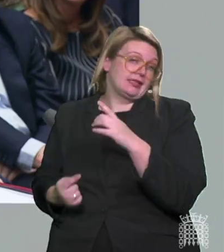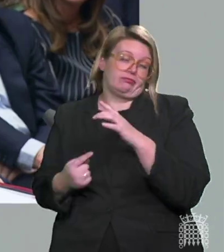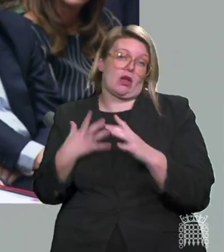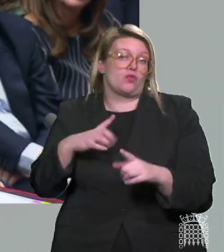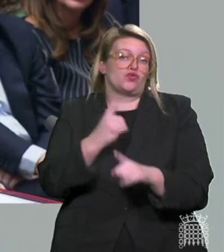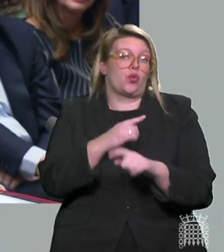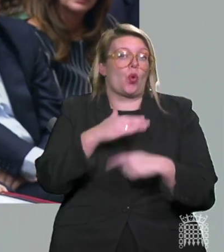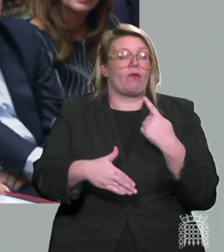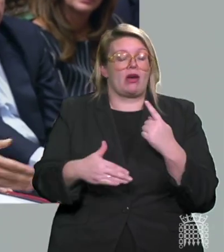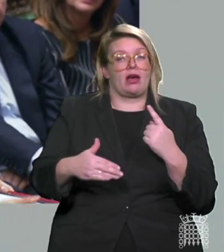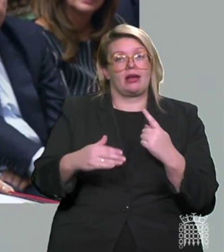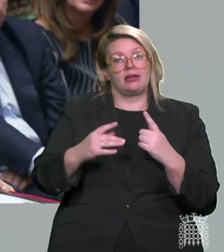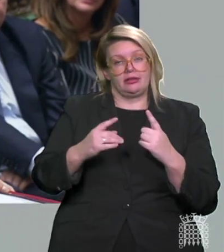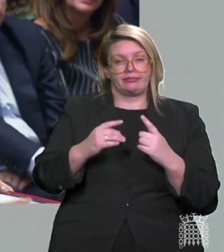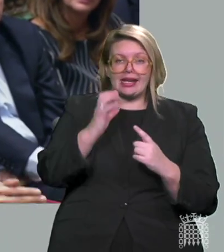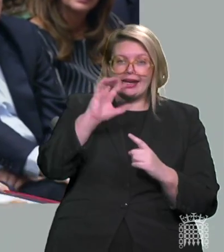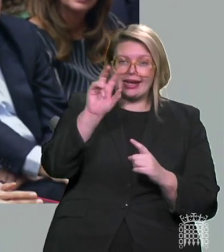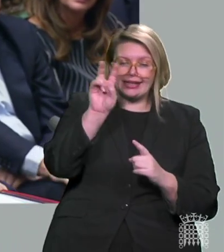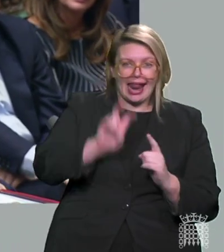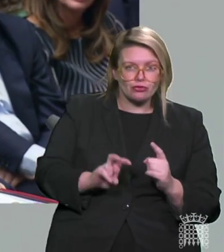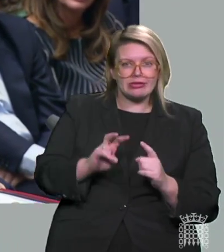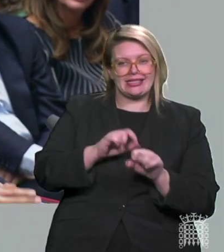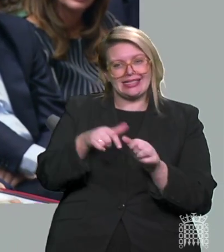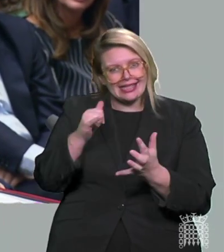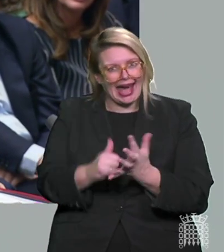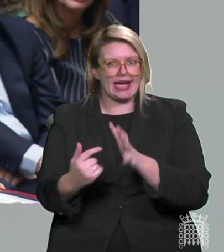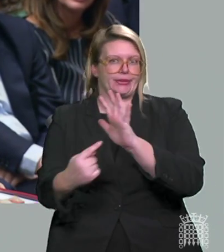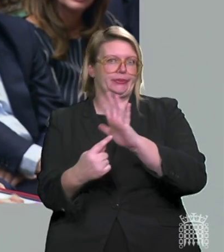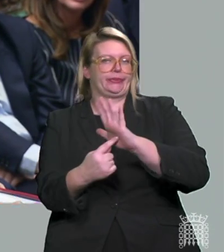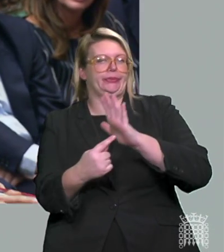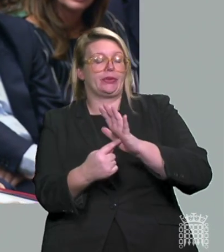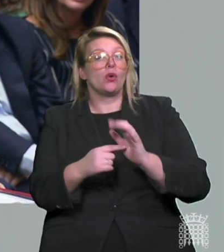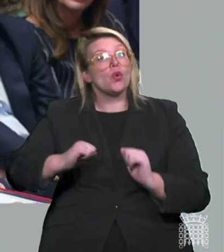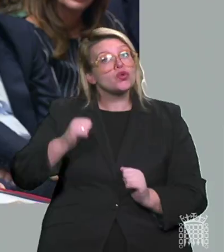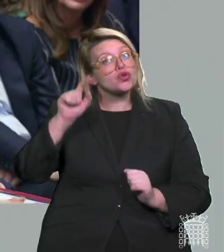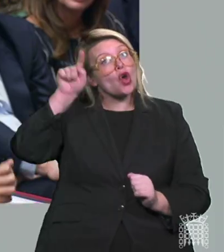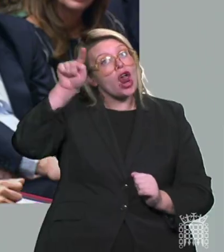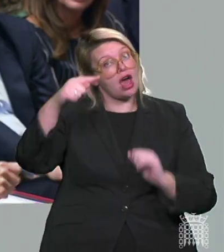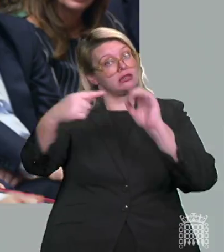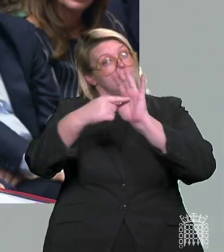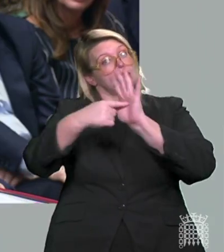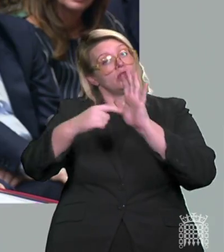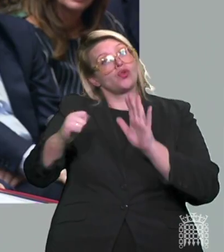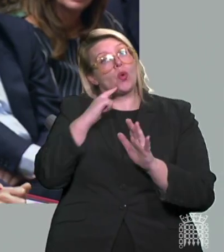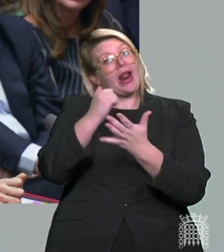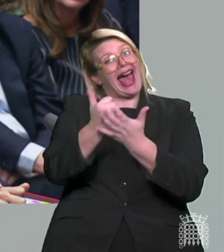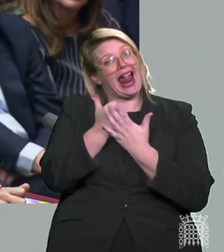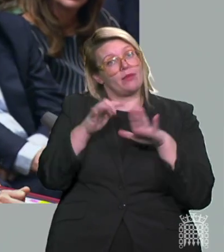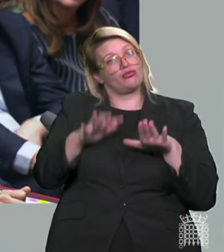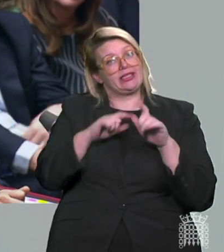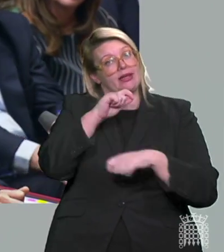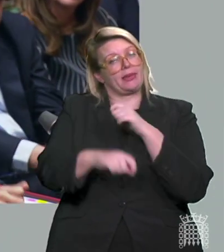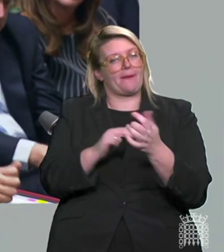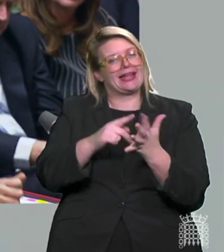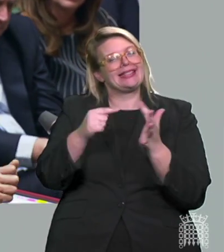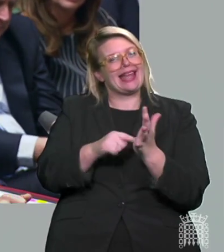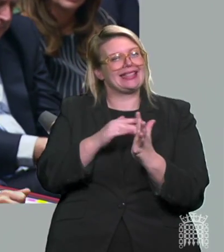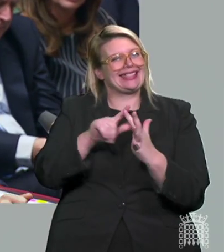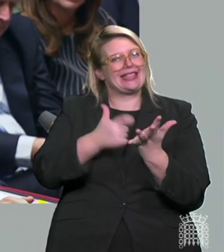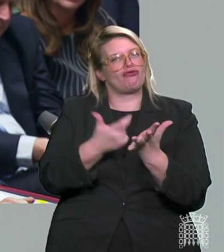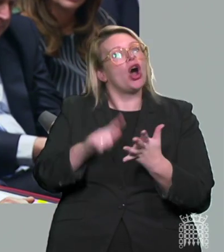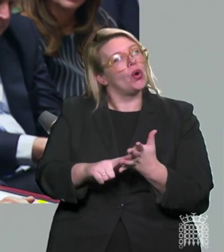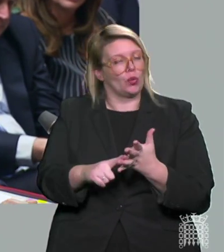When it comes to the economy, energy is incredibly important to Scotland, and Scotland will play a fantastic part in helping us make the transition to net zero.